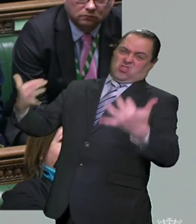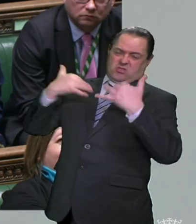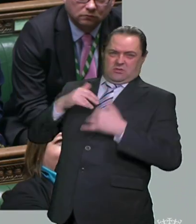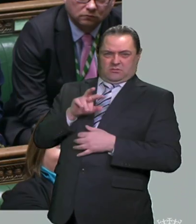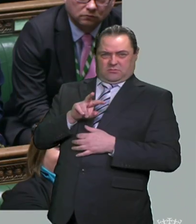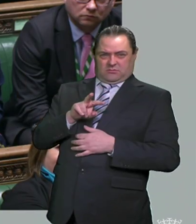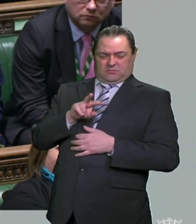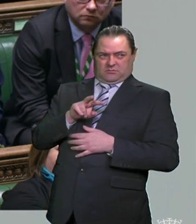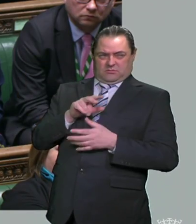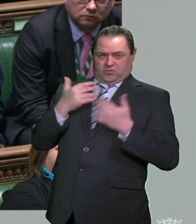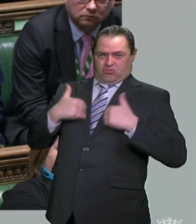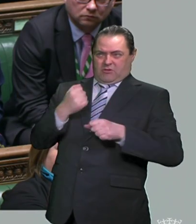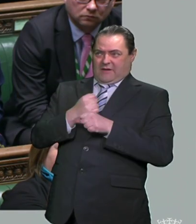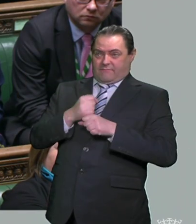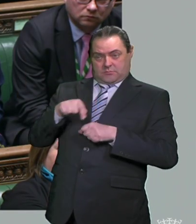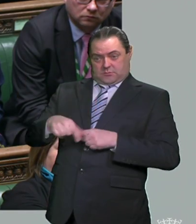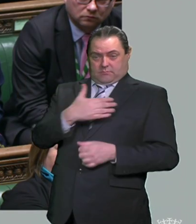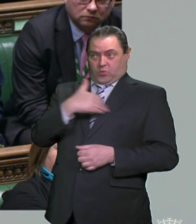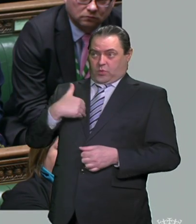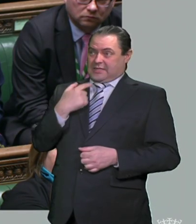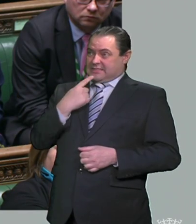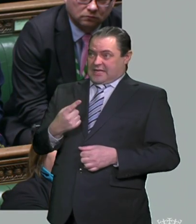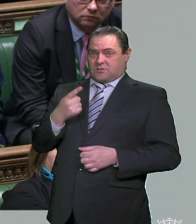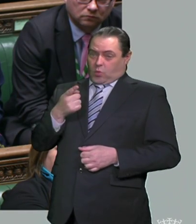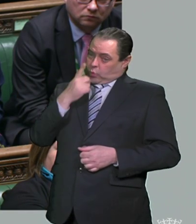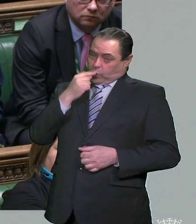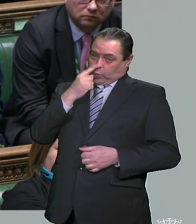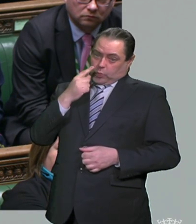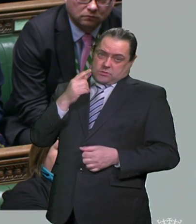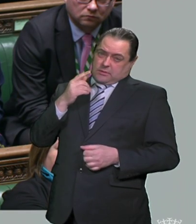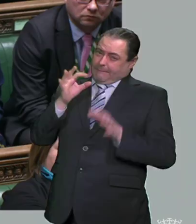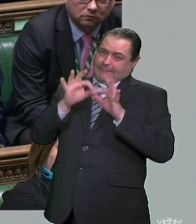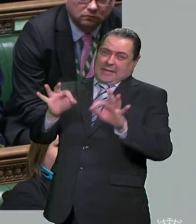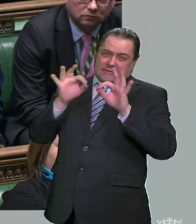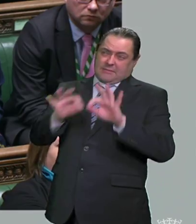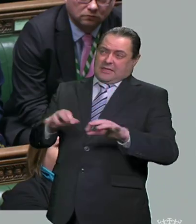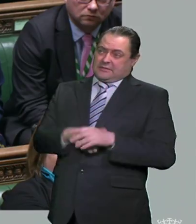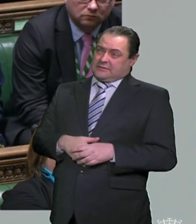This morning, this Tory Government said that the number could in fact be billions.